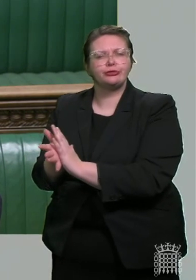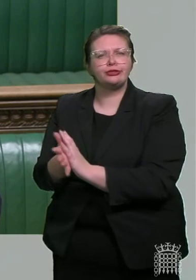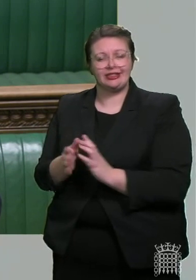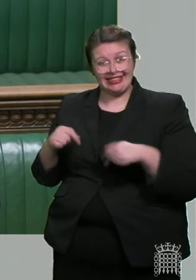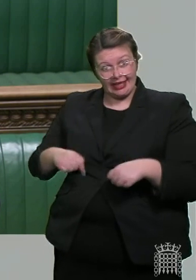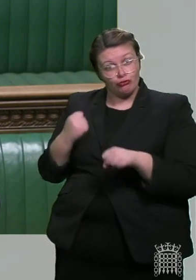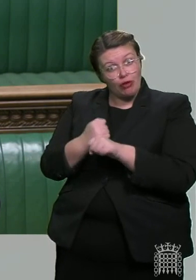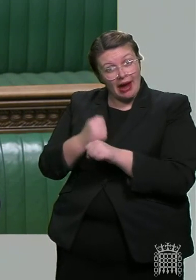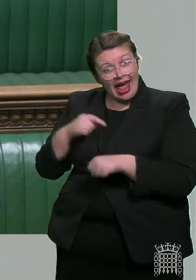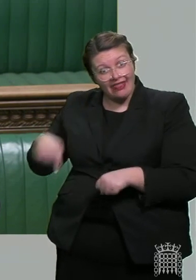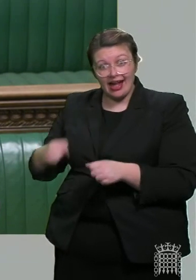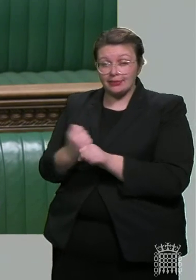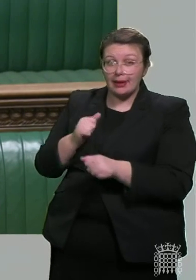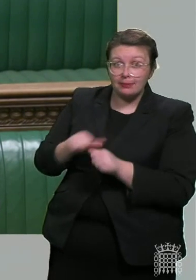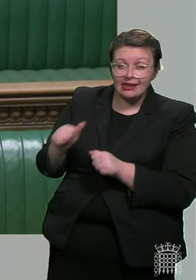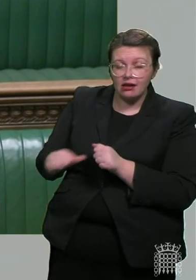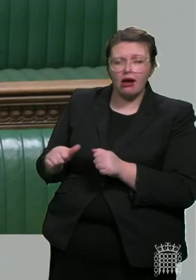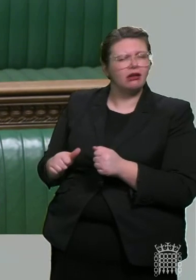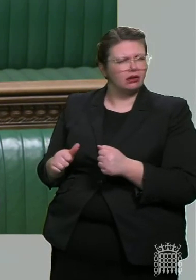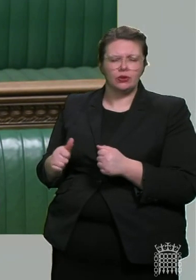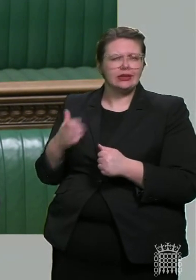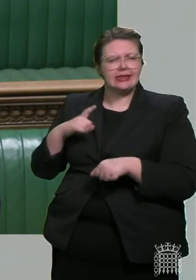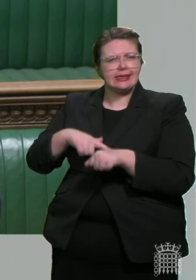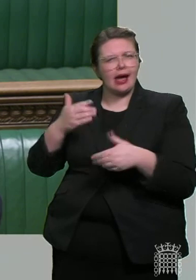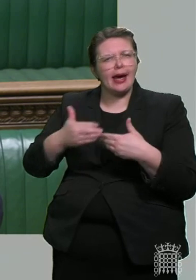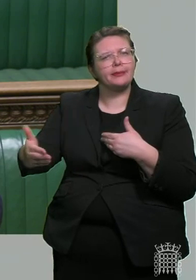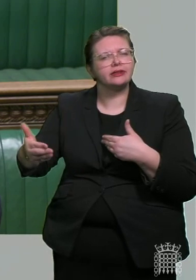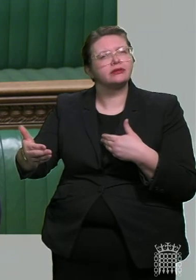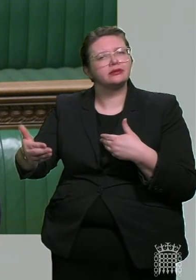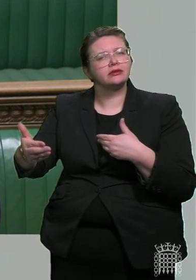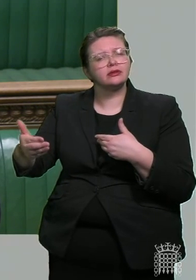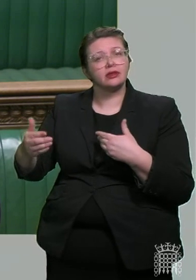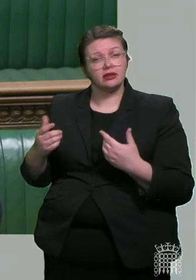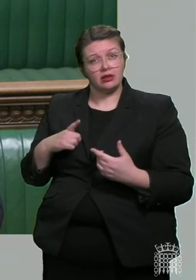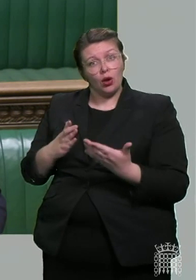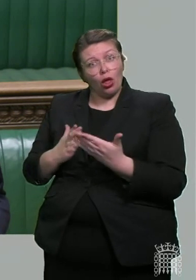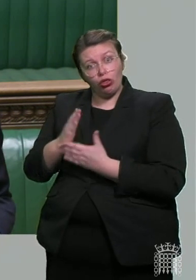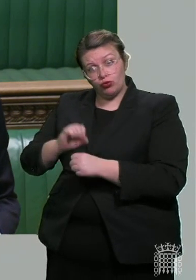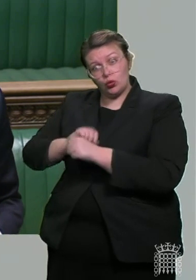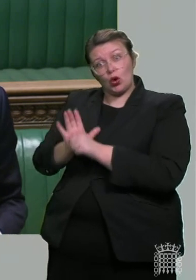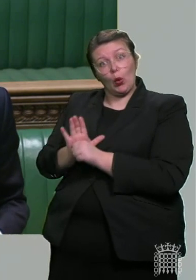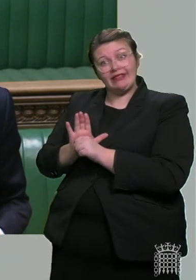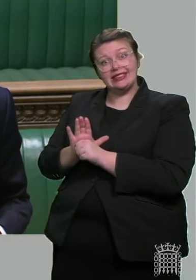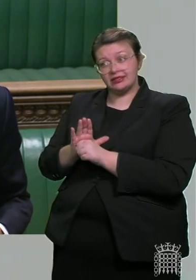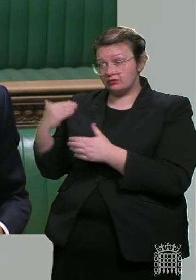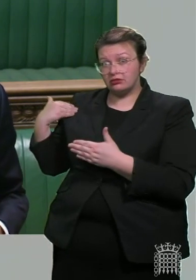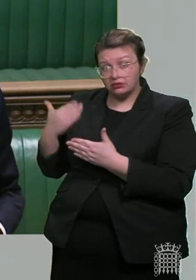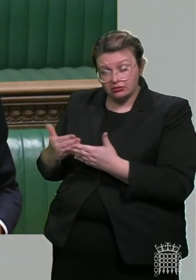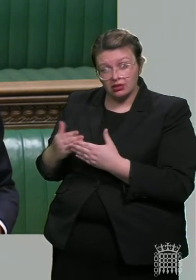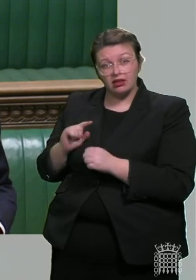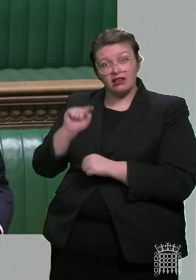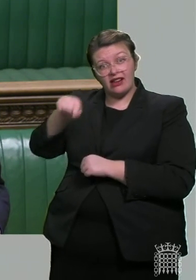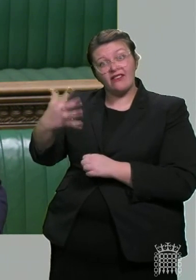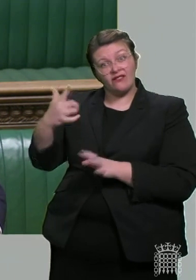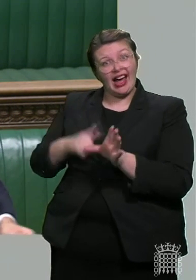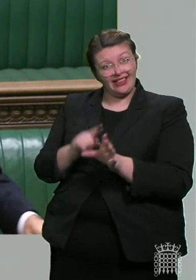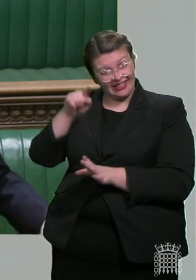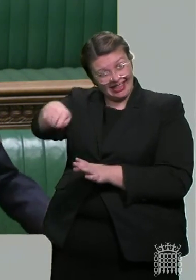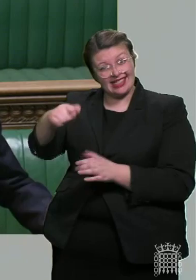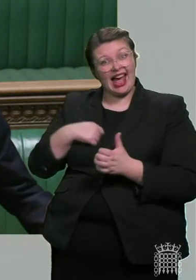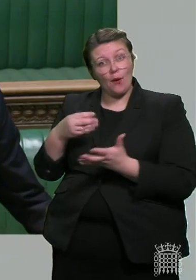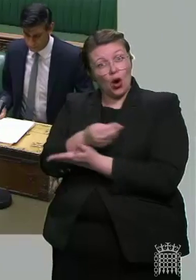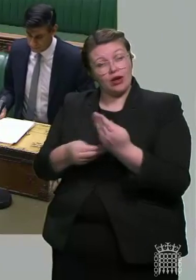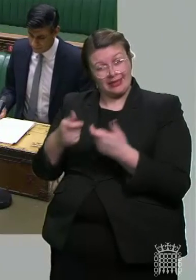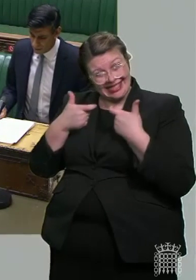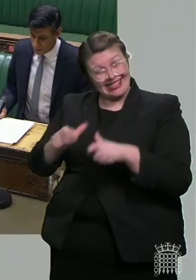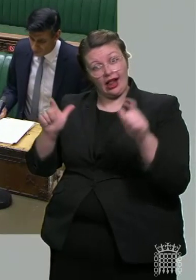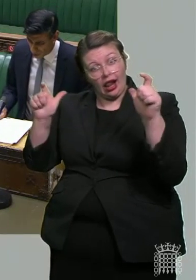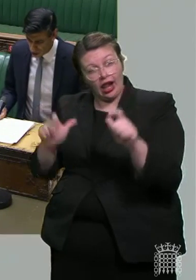The OBR still expects that in five years’ time, because of coronavirus, our economy will be 3% smaller than it would have been.